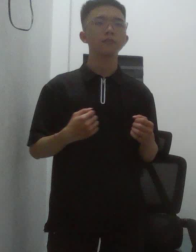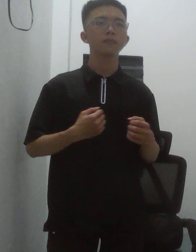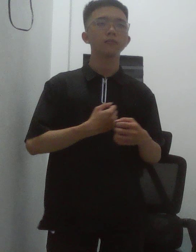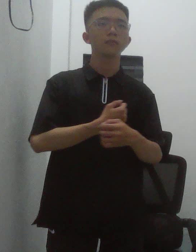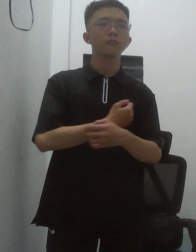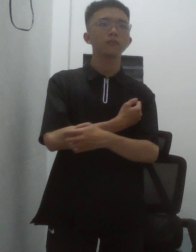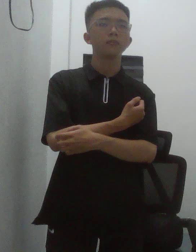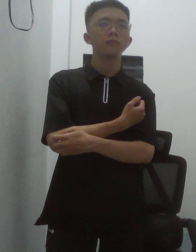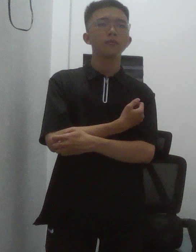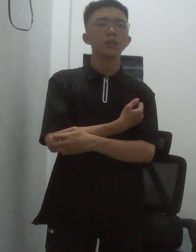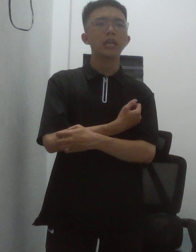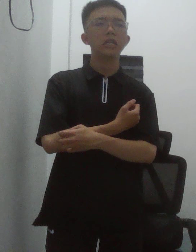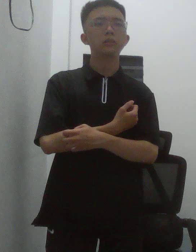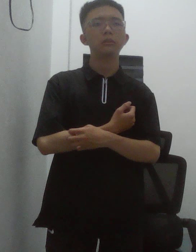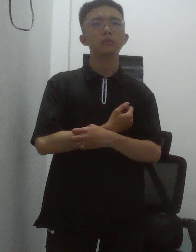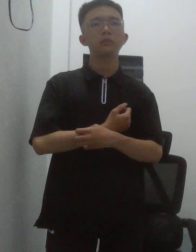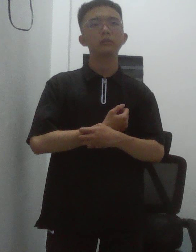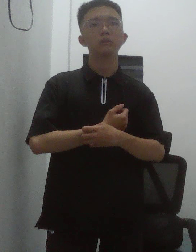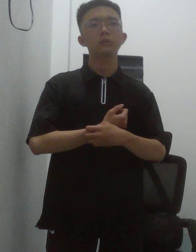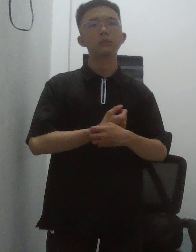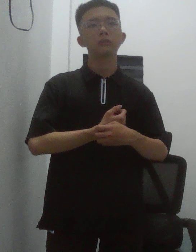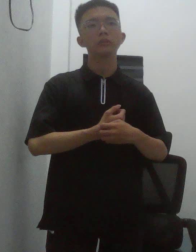ngheo